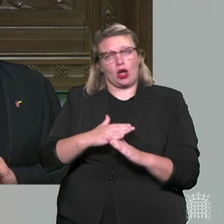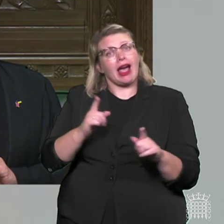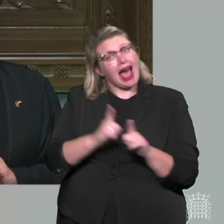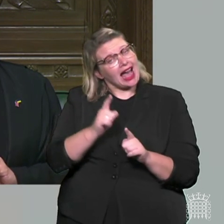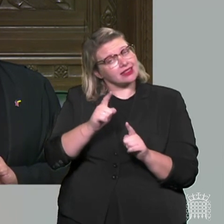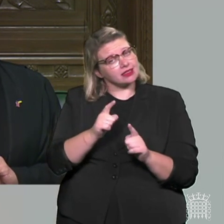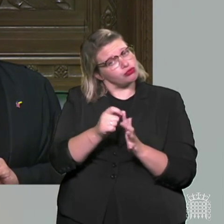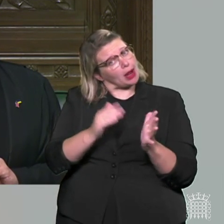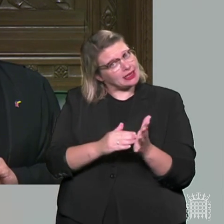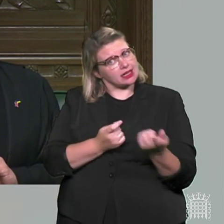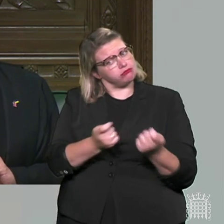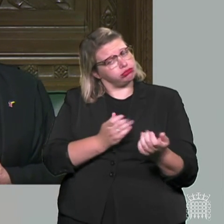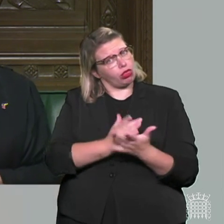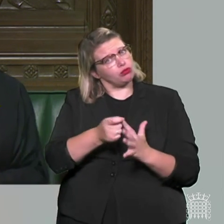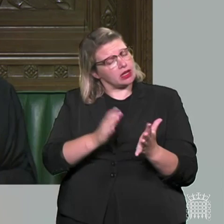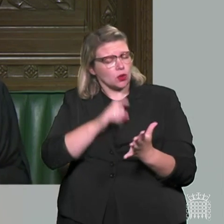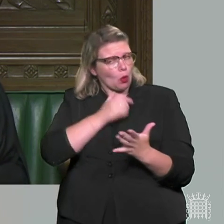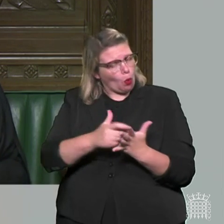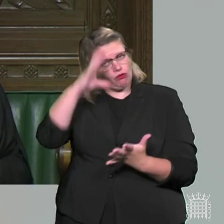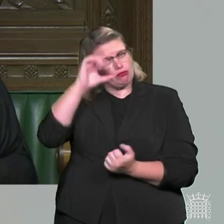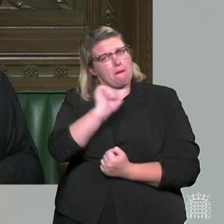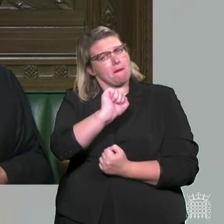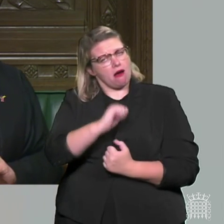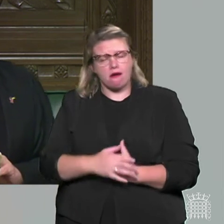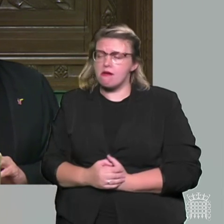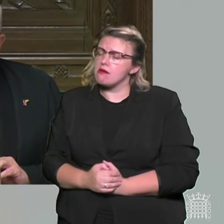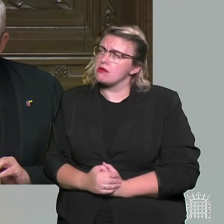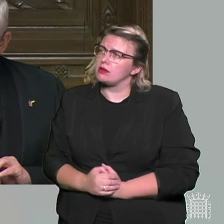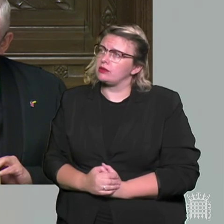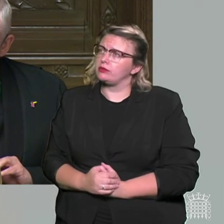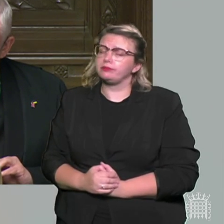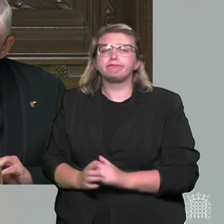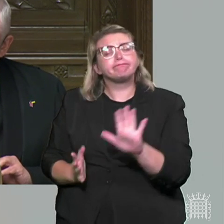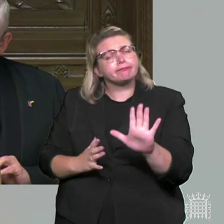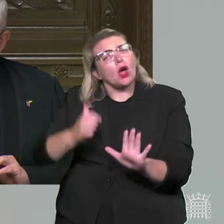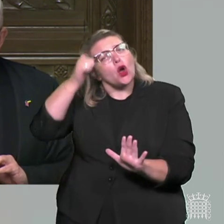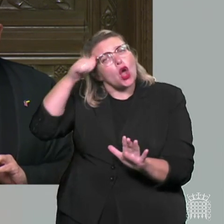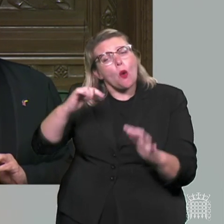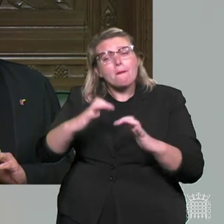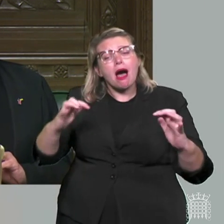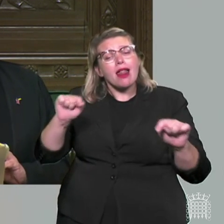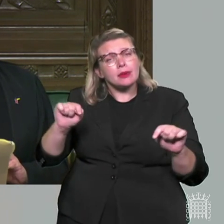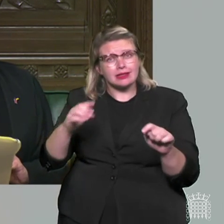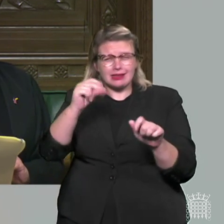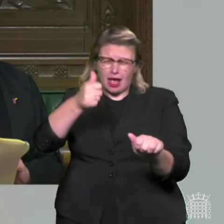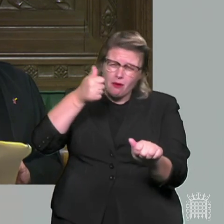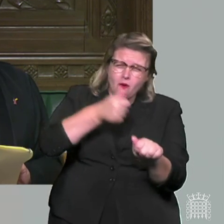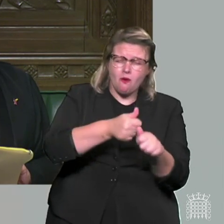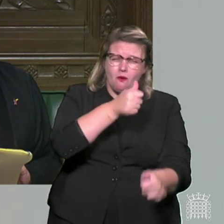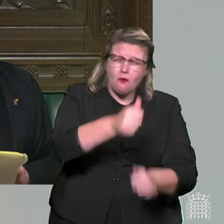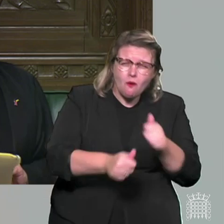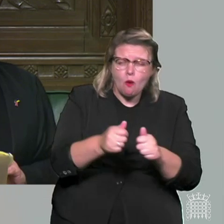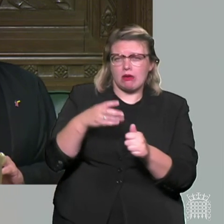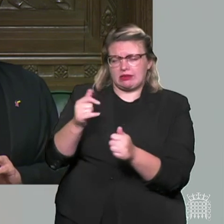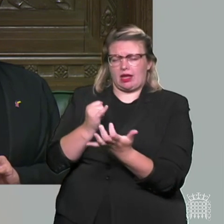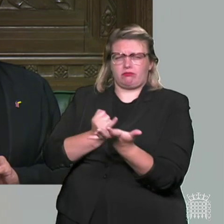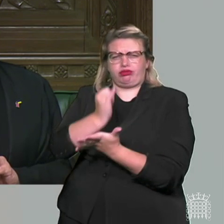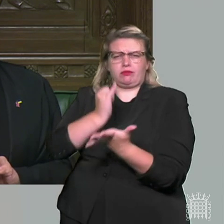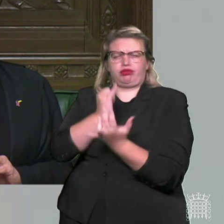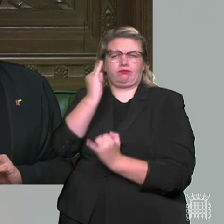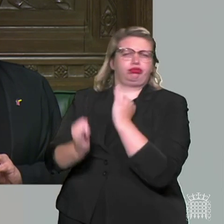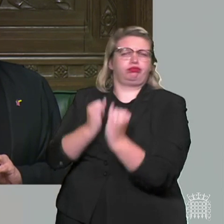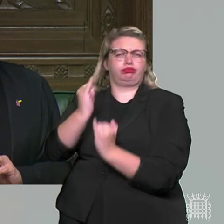Our thoughts are with all those who lost loved ones during the troubles.